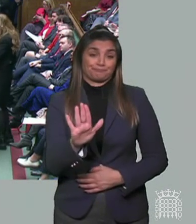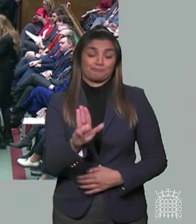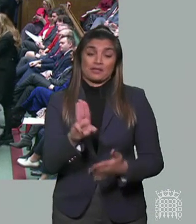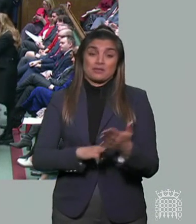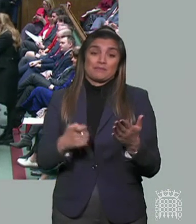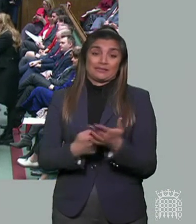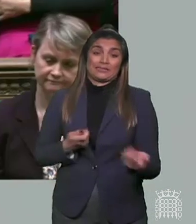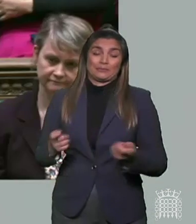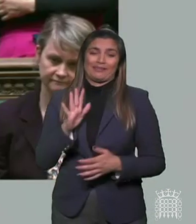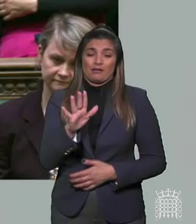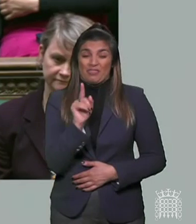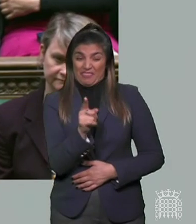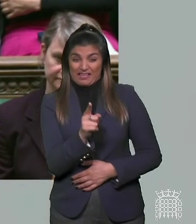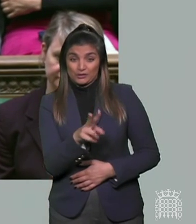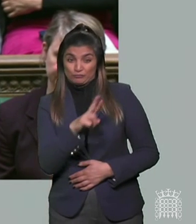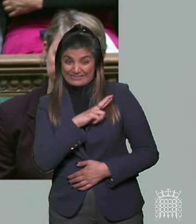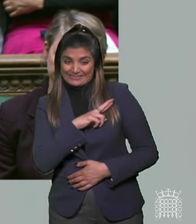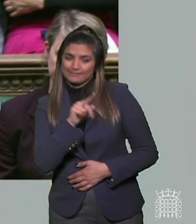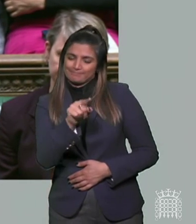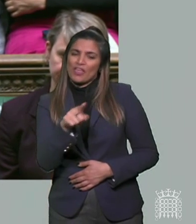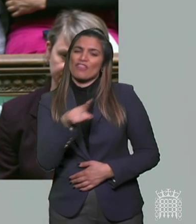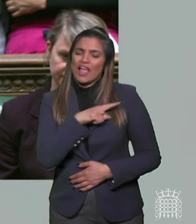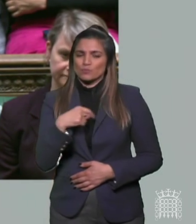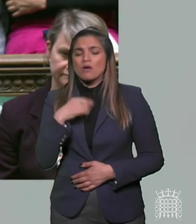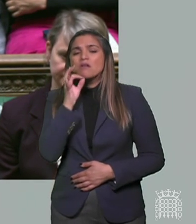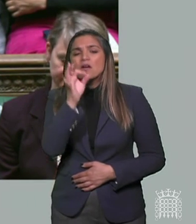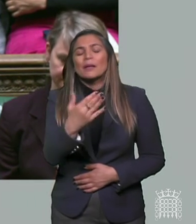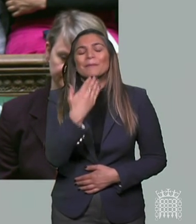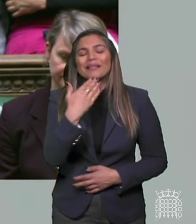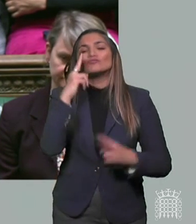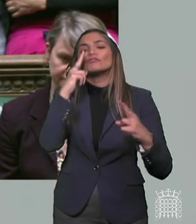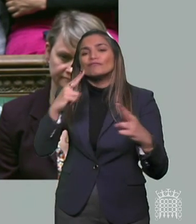It is exactly for that reason that I asked for the review.